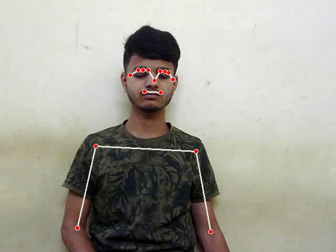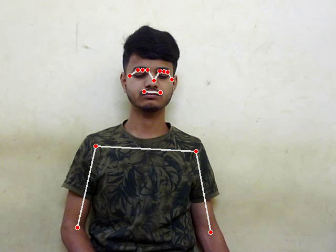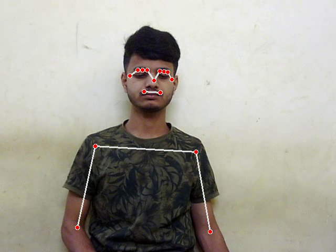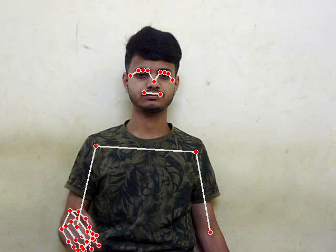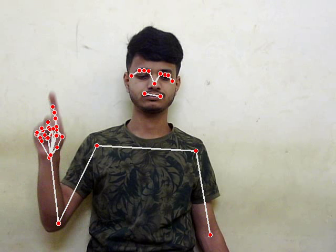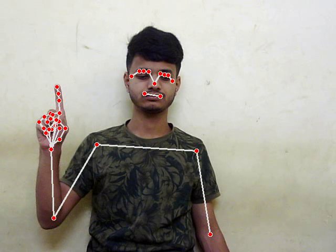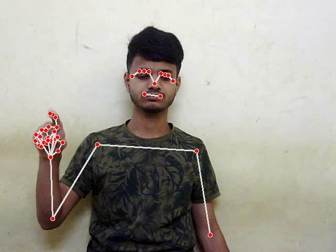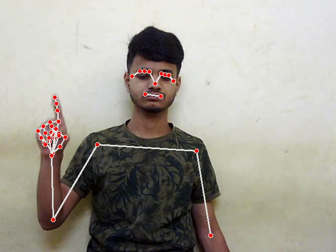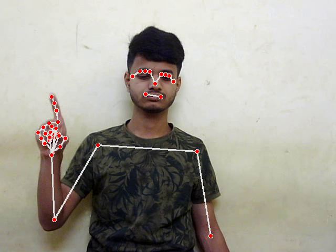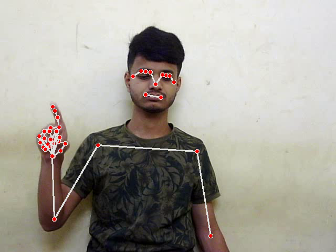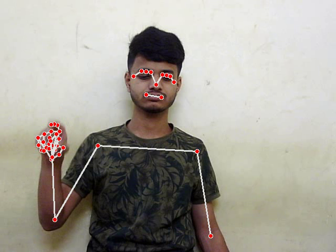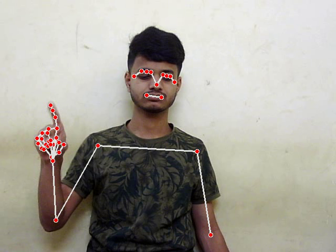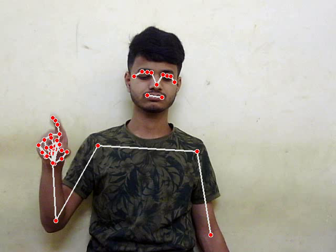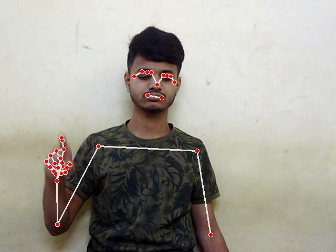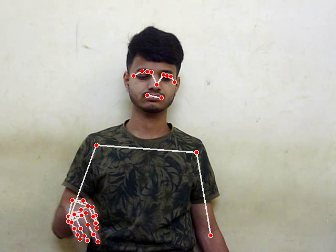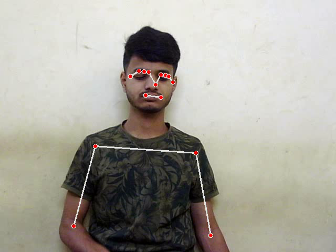need